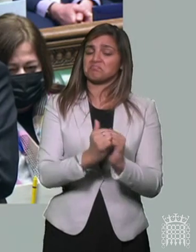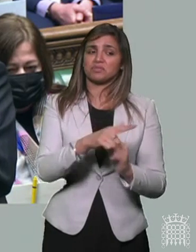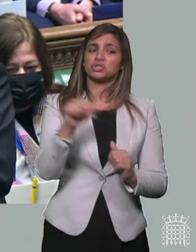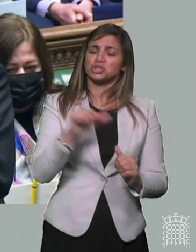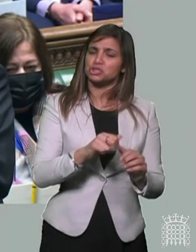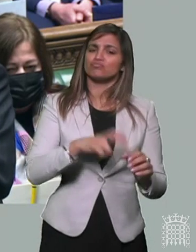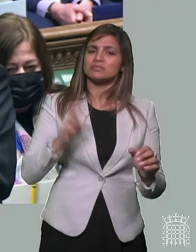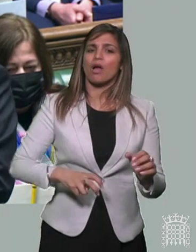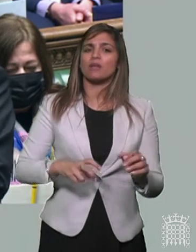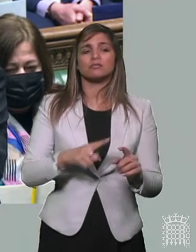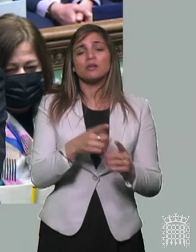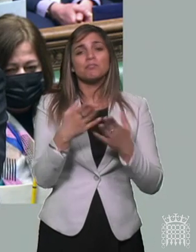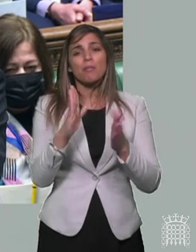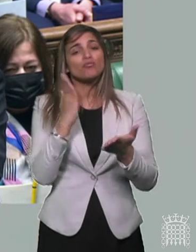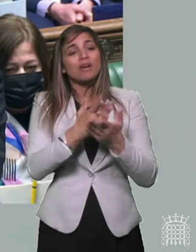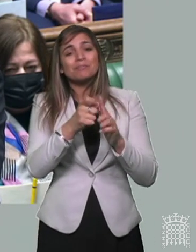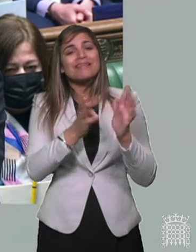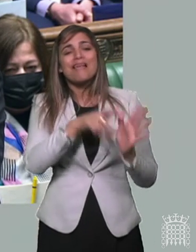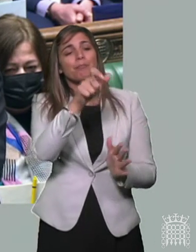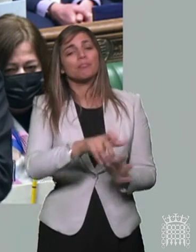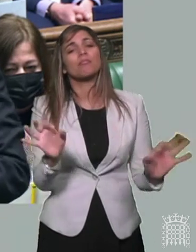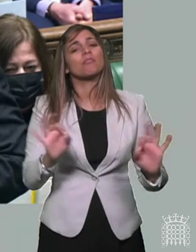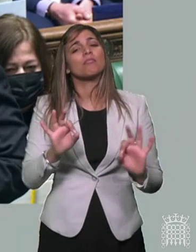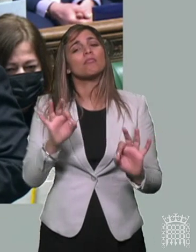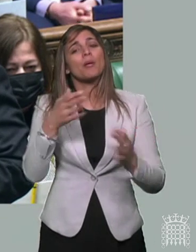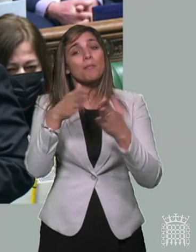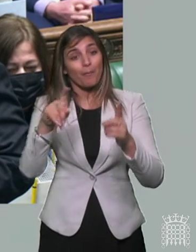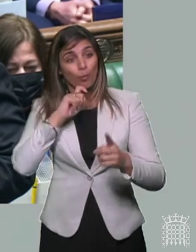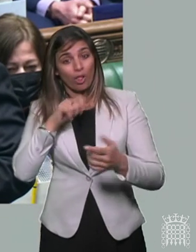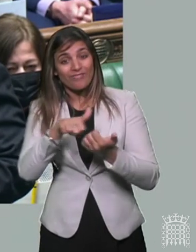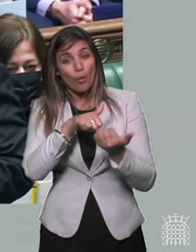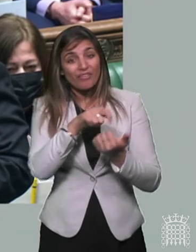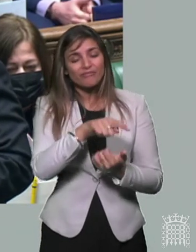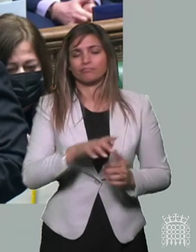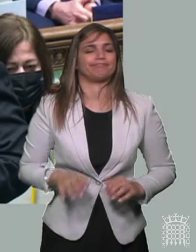Trust has been lost; the public will not forgive or forget.